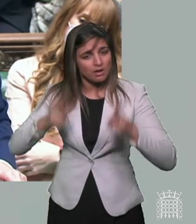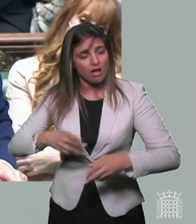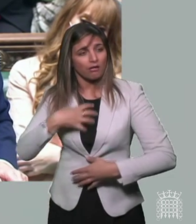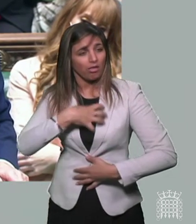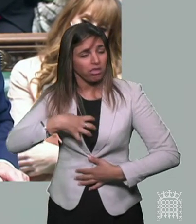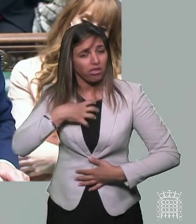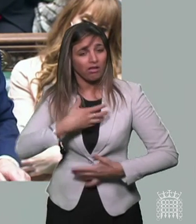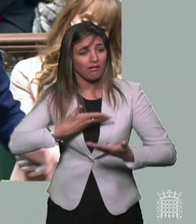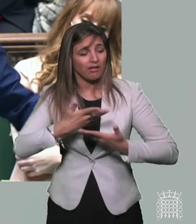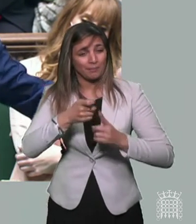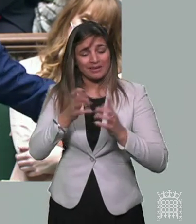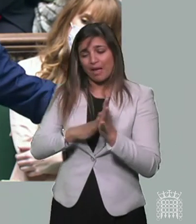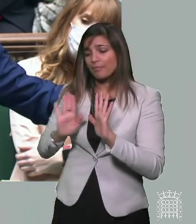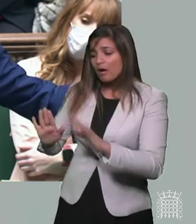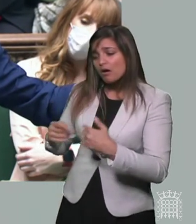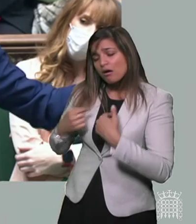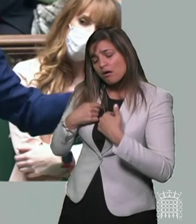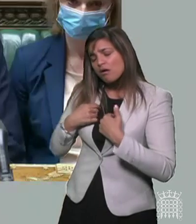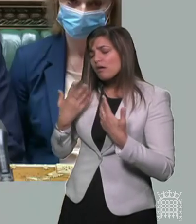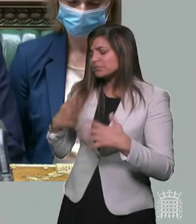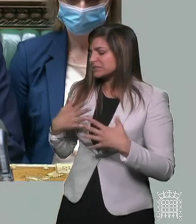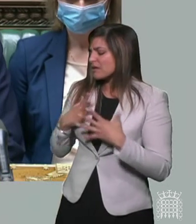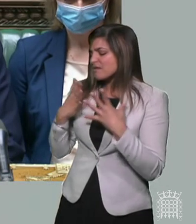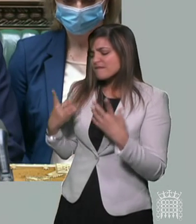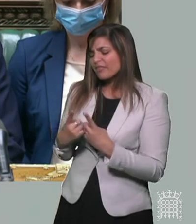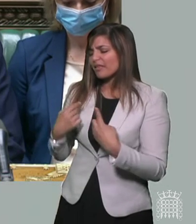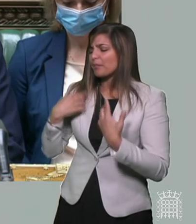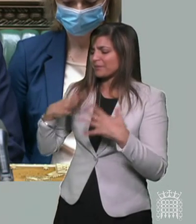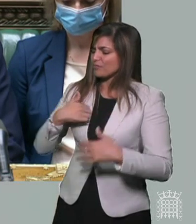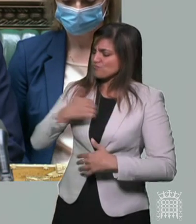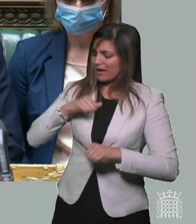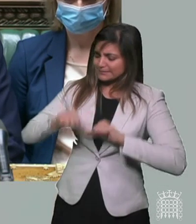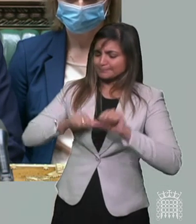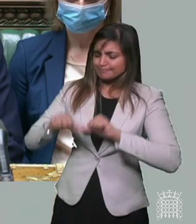The Prime Minister told Hannah he had “done everything he could” to protect her dad.